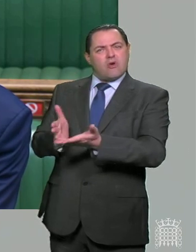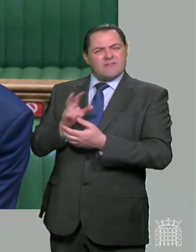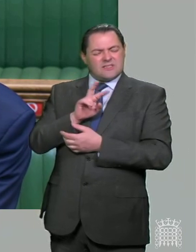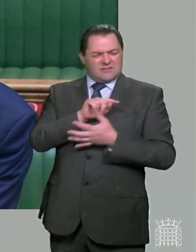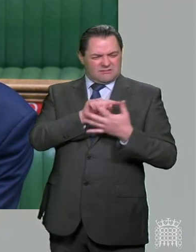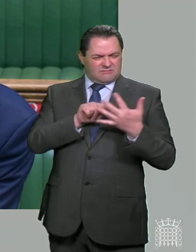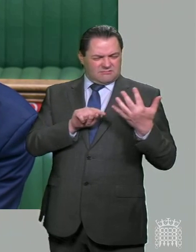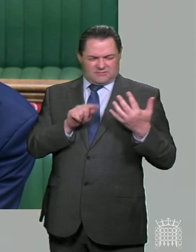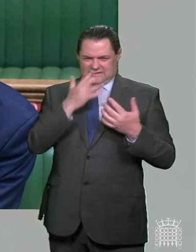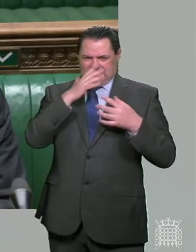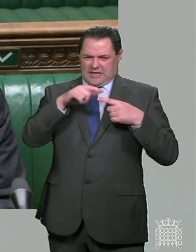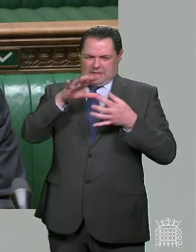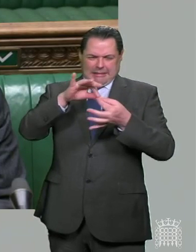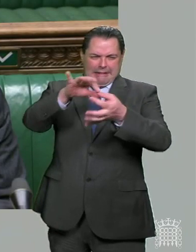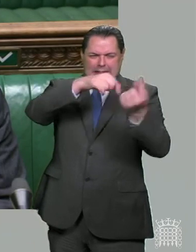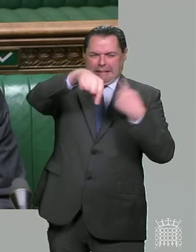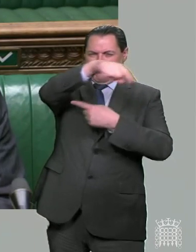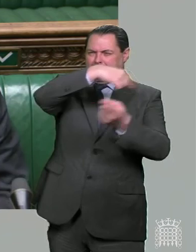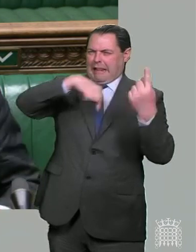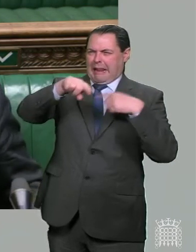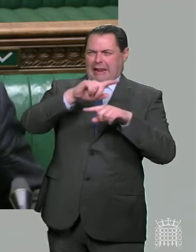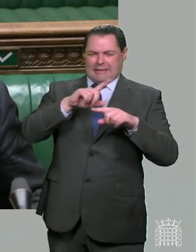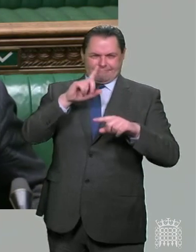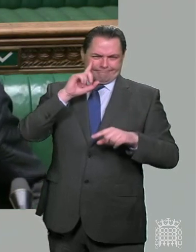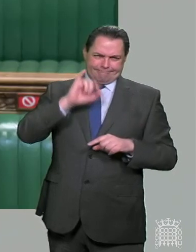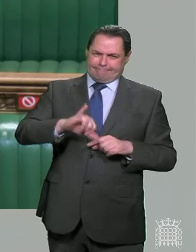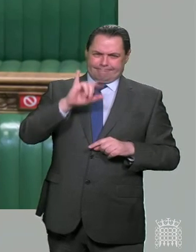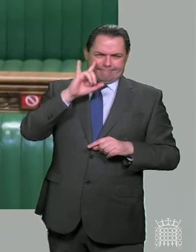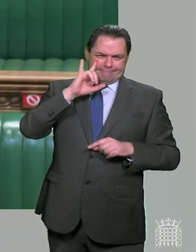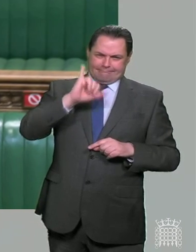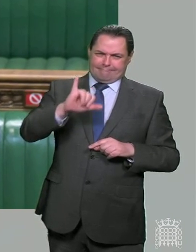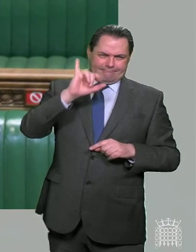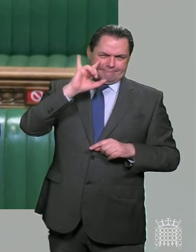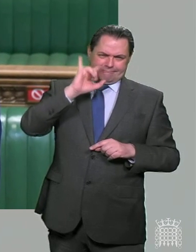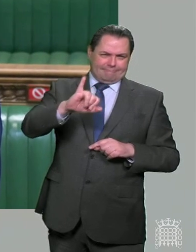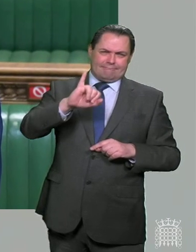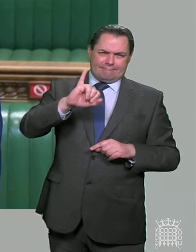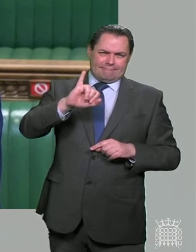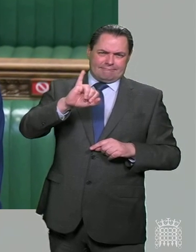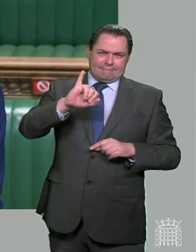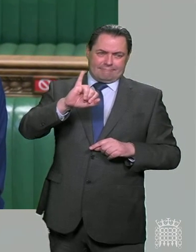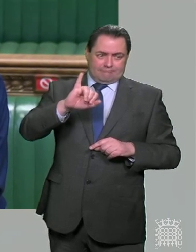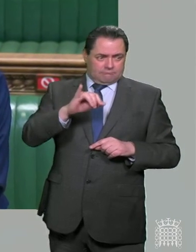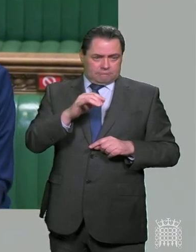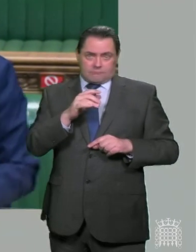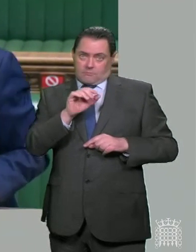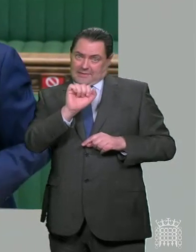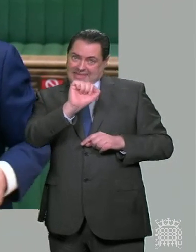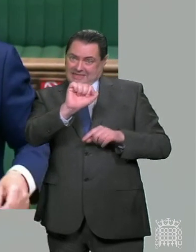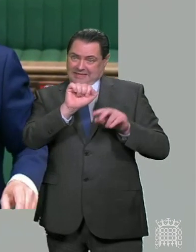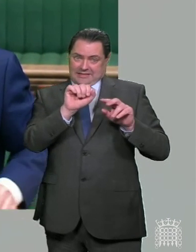Sleaze, sleaze, sleaze, and it is all on his watch.